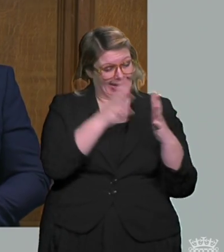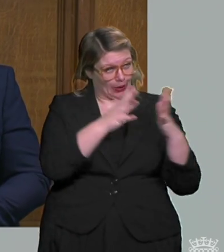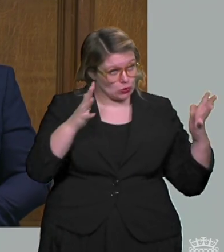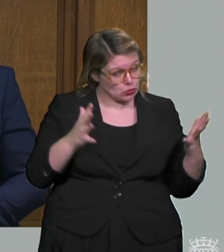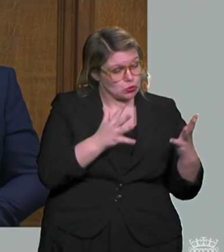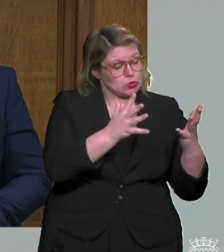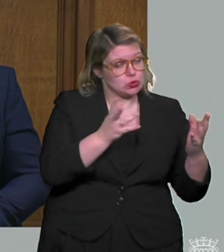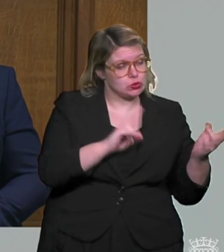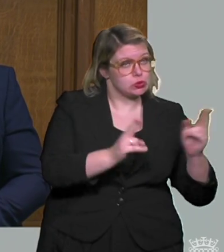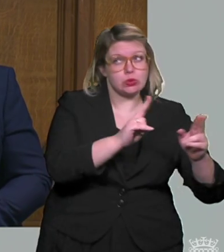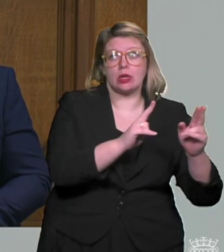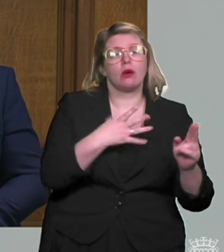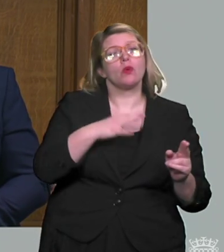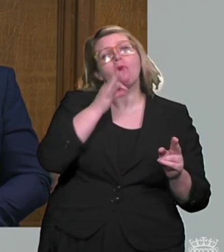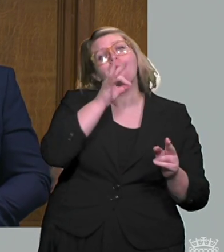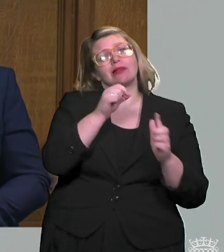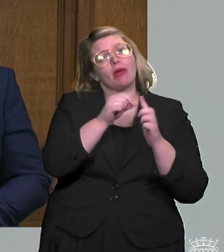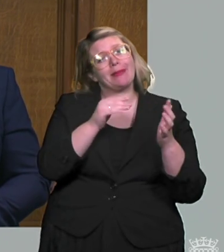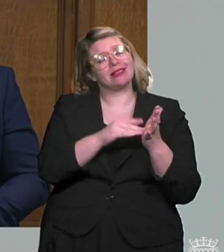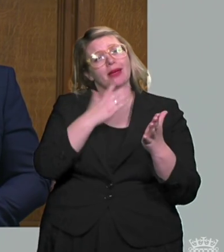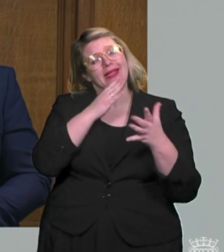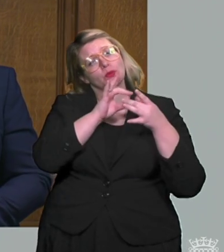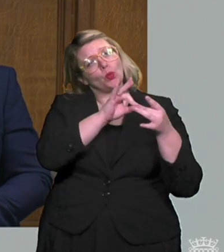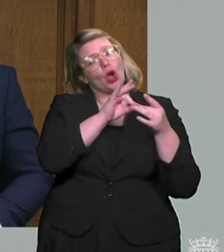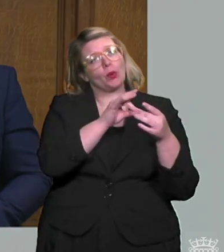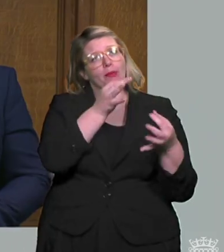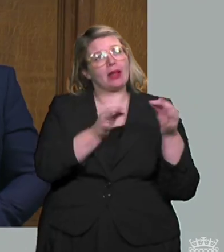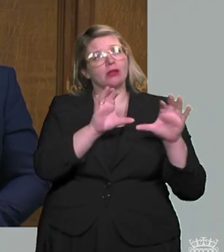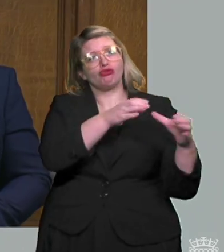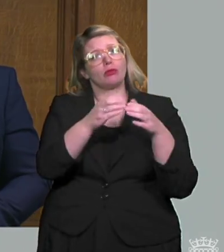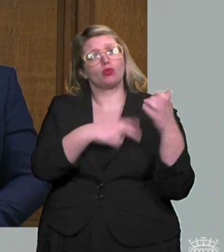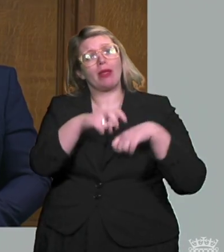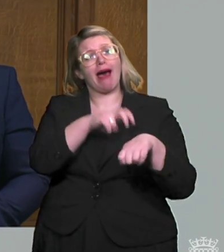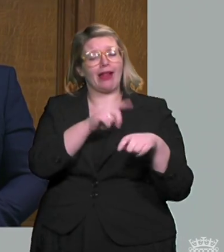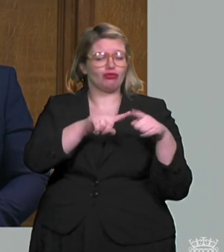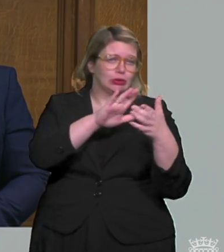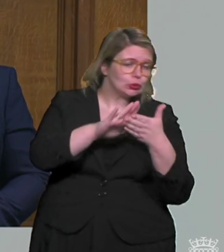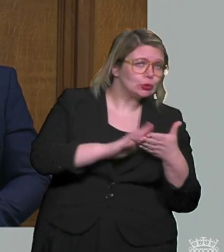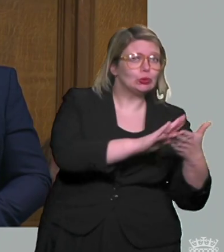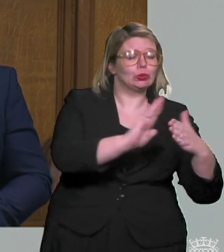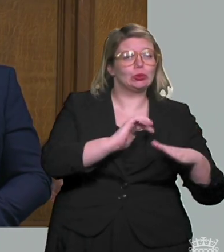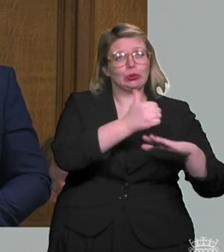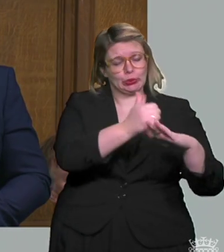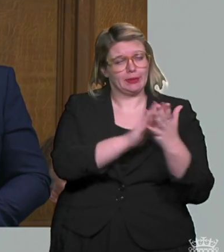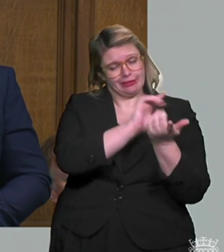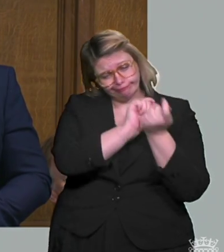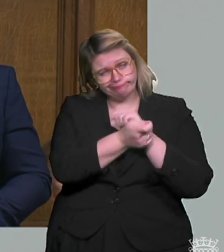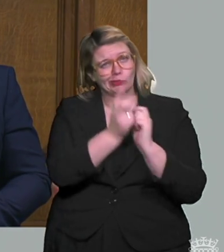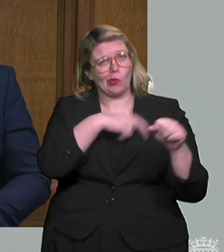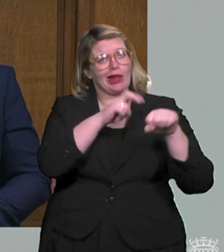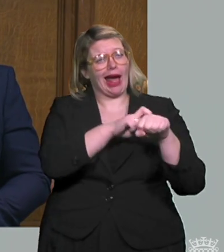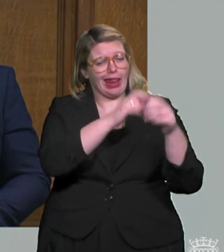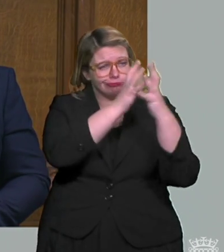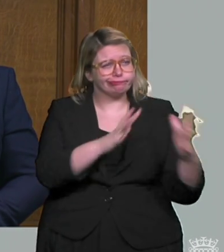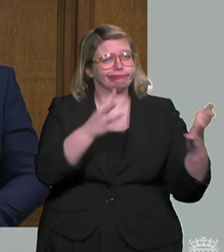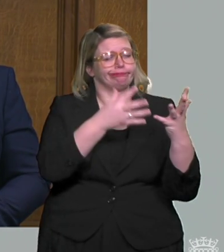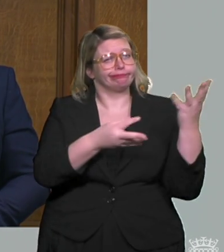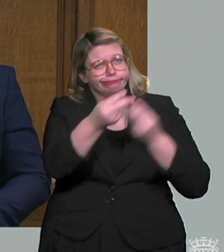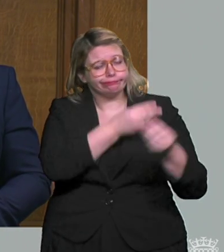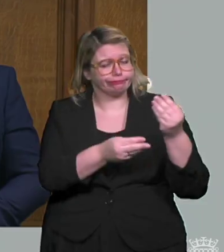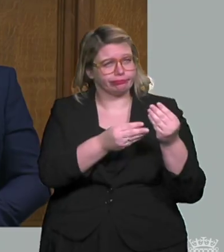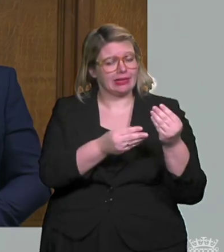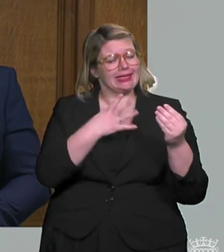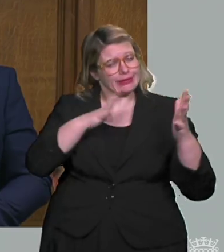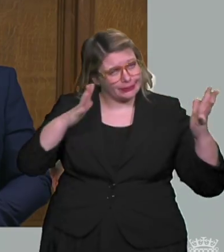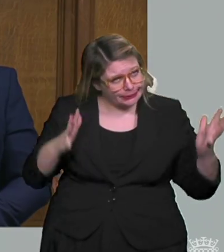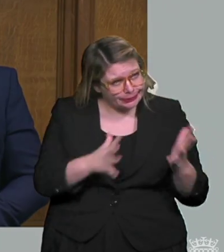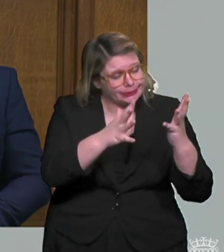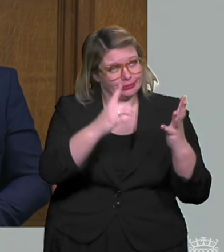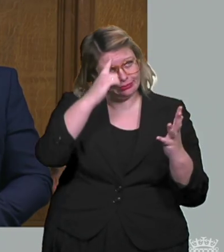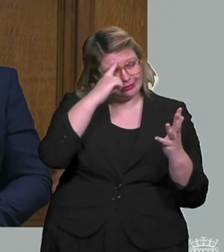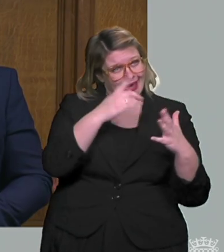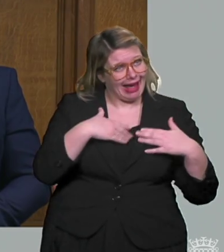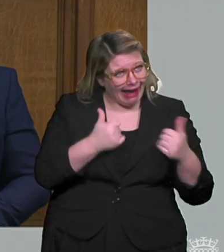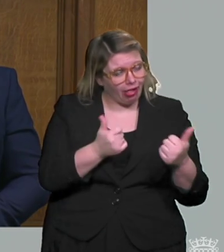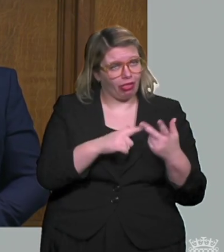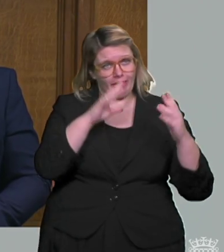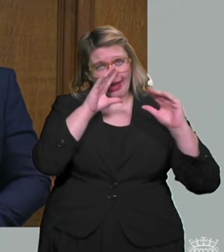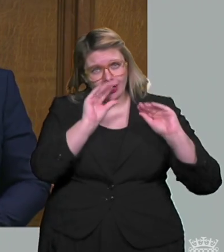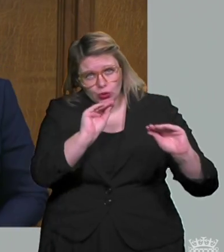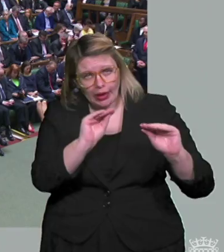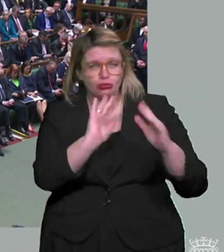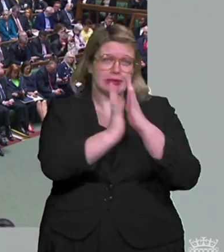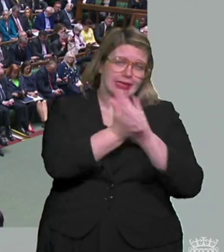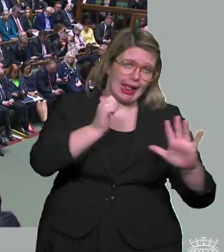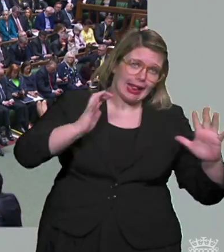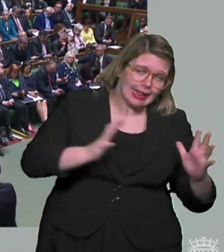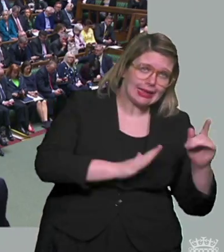Will the Prime Minister and the Chancellor therefore work with the Northern Ireland parties on a financial package to transform Northern Ireland, accepting the need for strict conditions and a real focus on key areas such as health, education, skills and infrastructure?